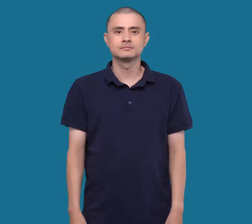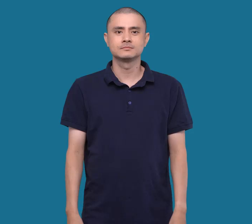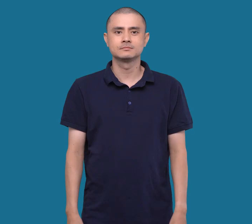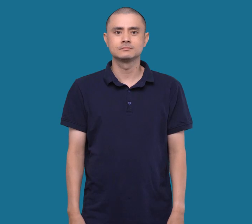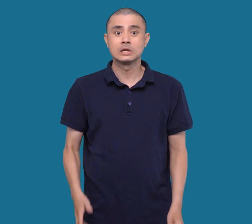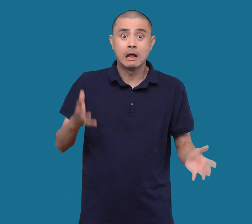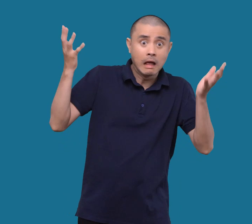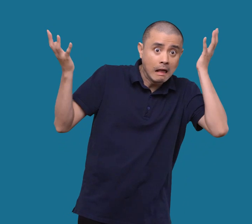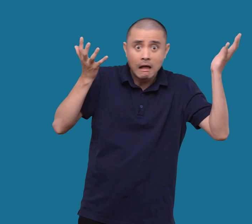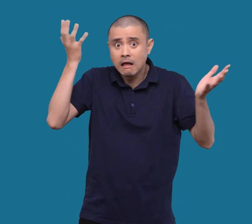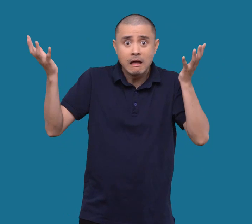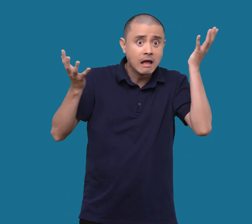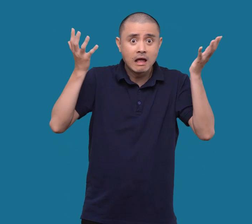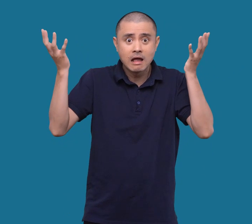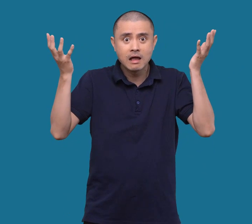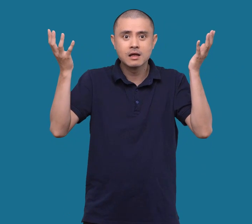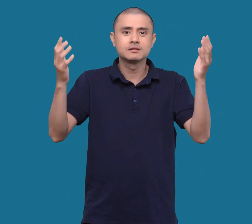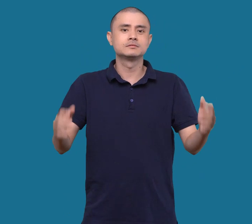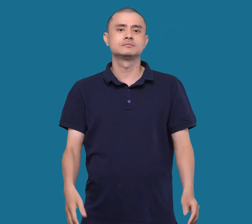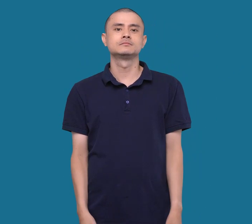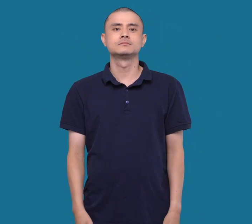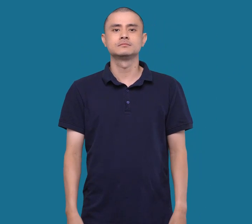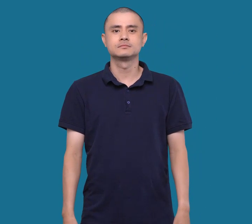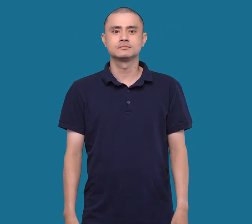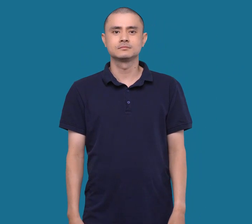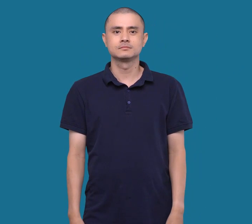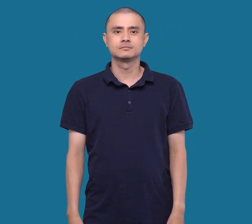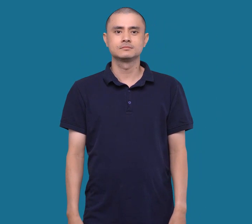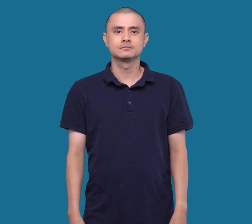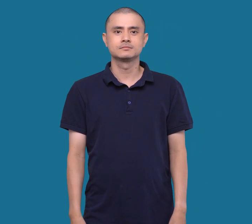bối rối